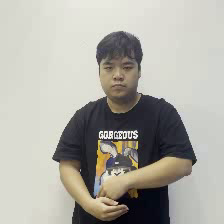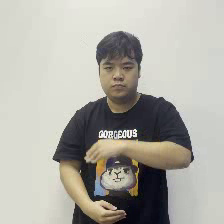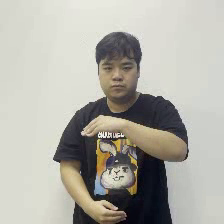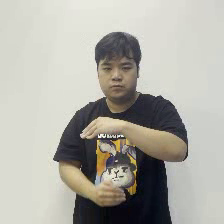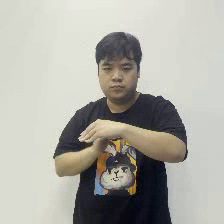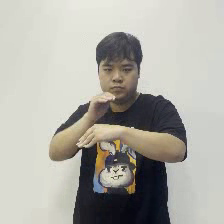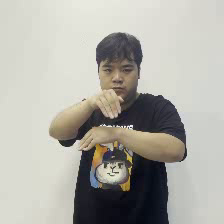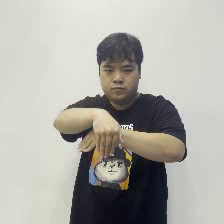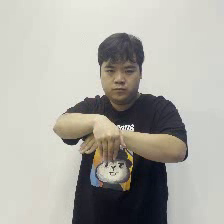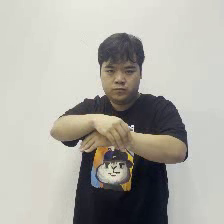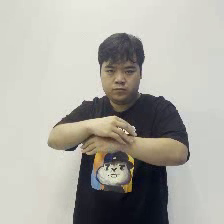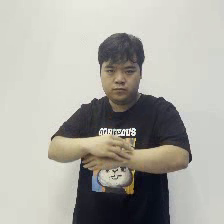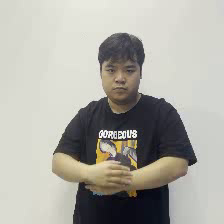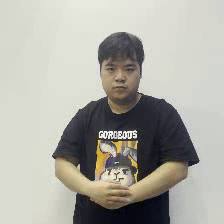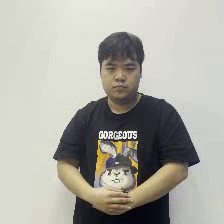Chiều